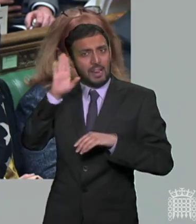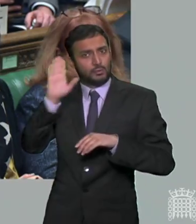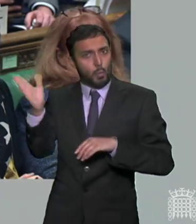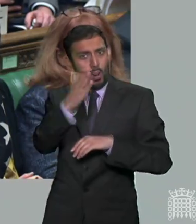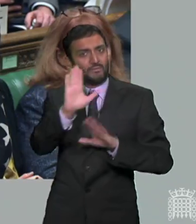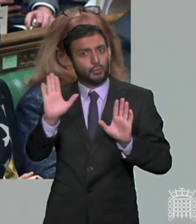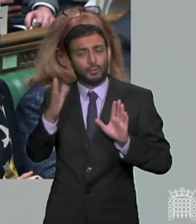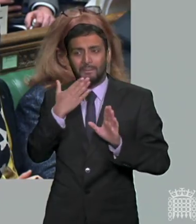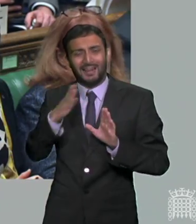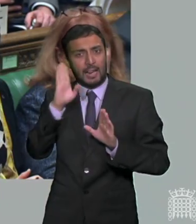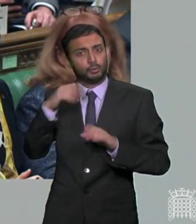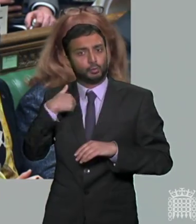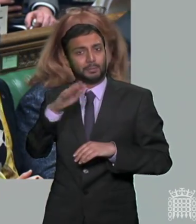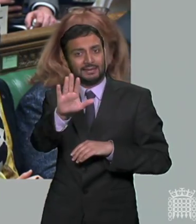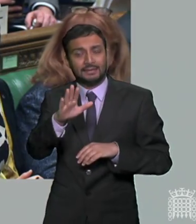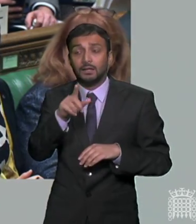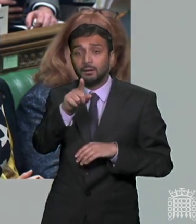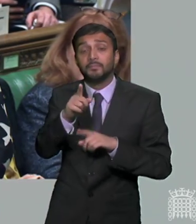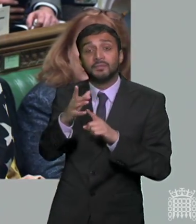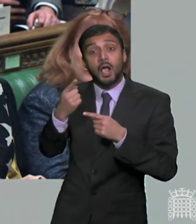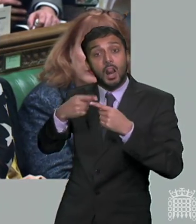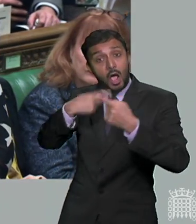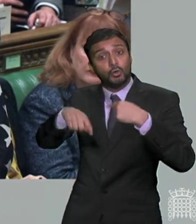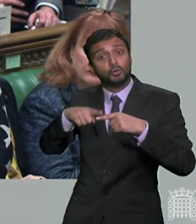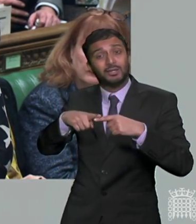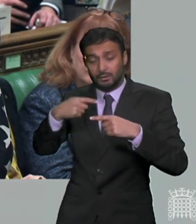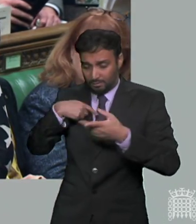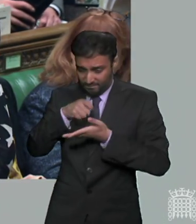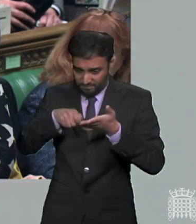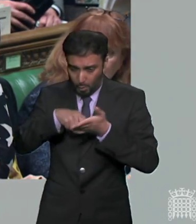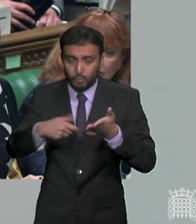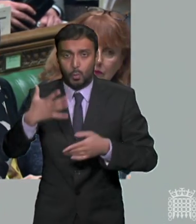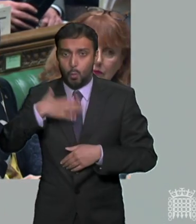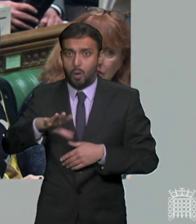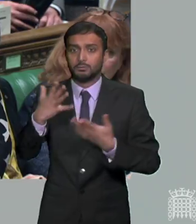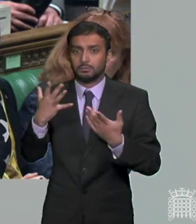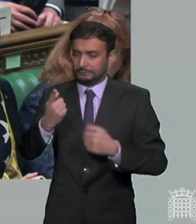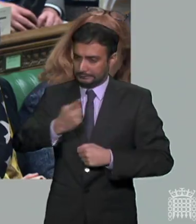What we did vote for, only last year, was the right to choose our own future.